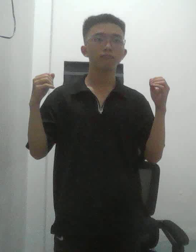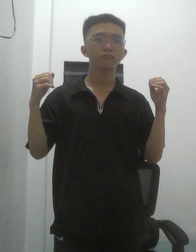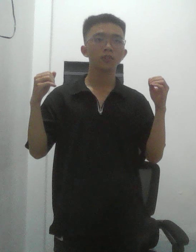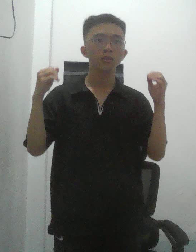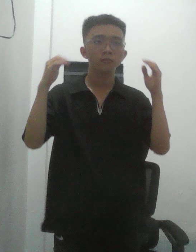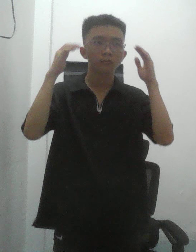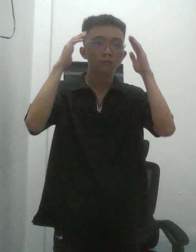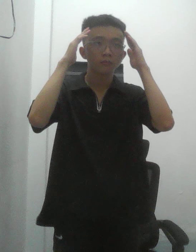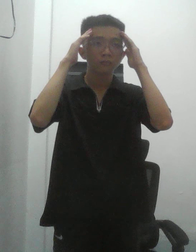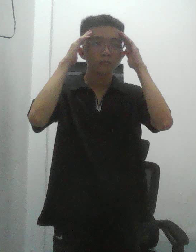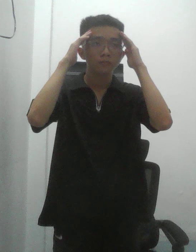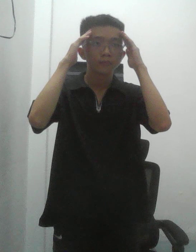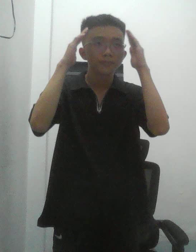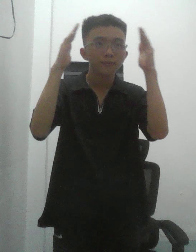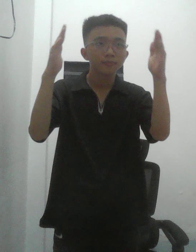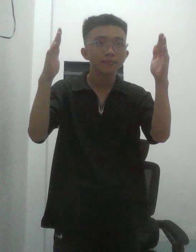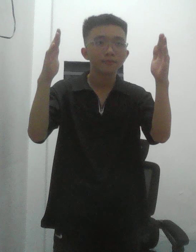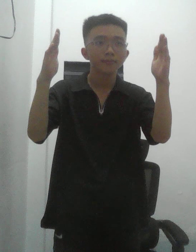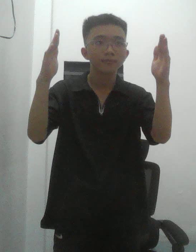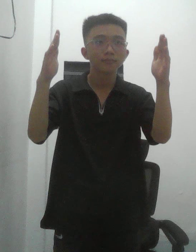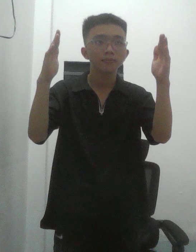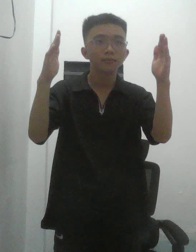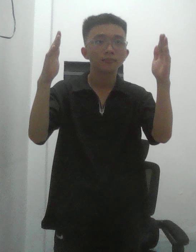quan tam